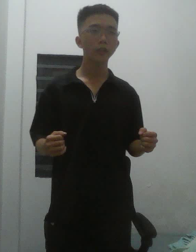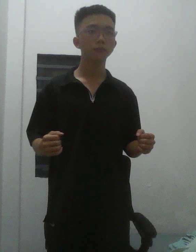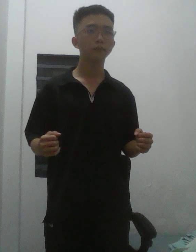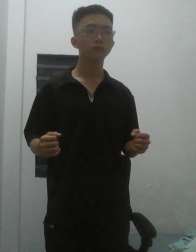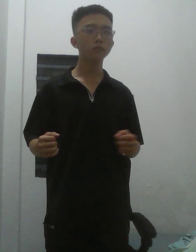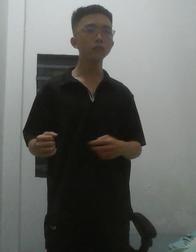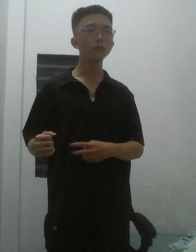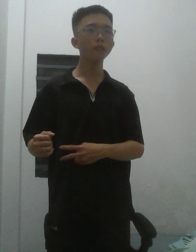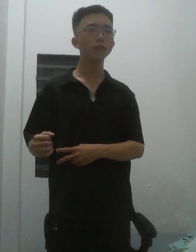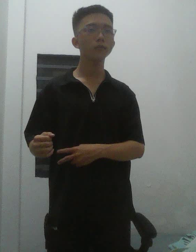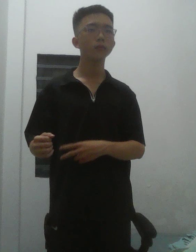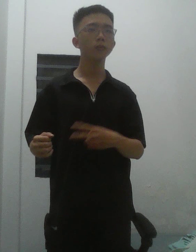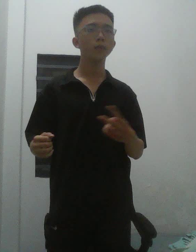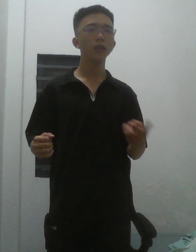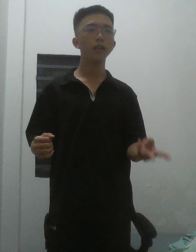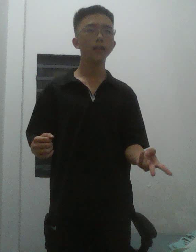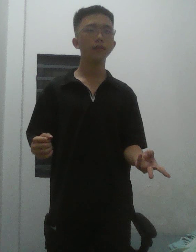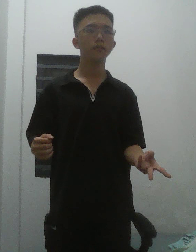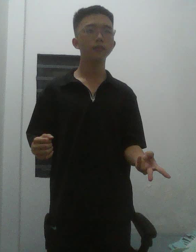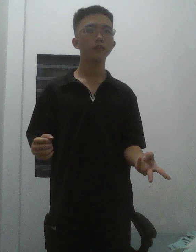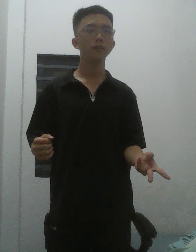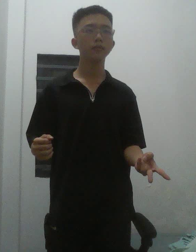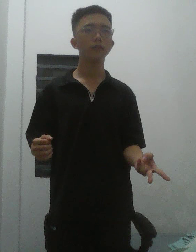it